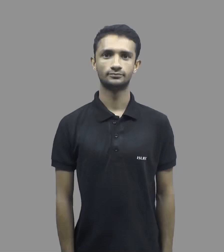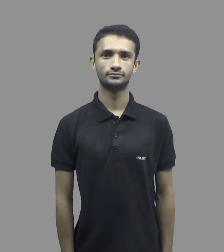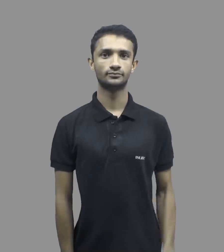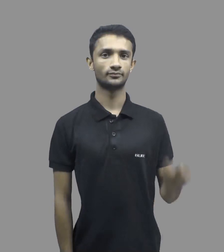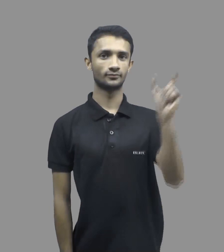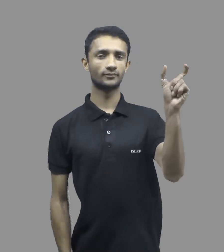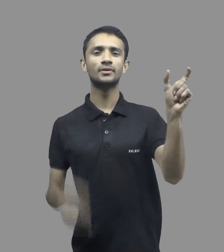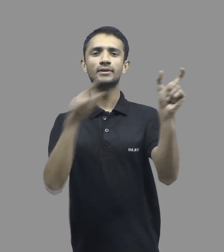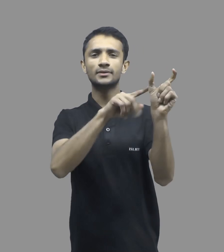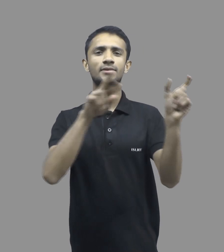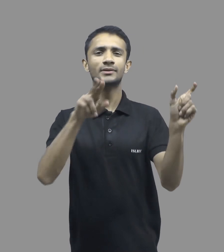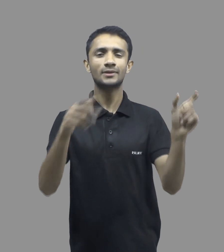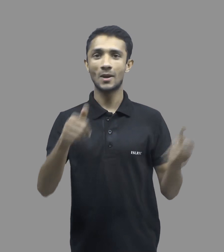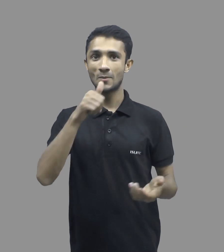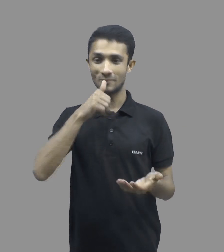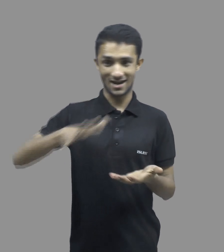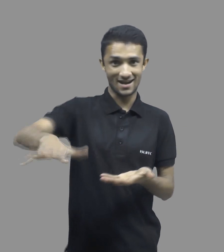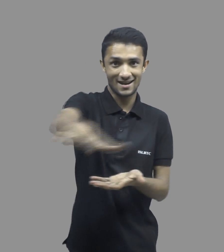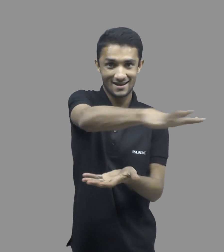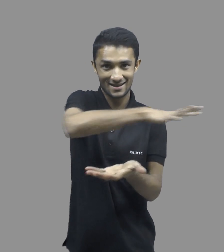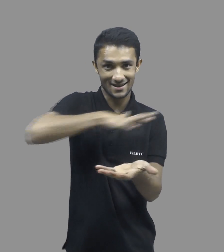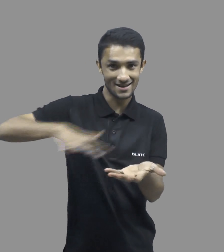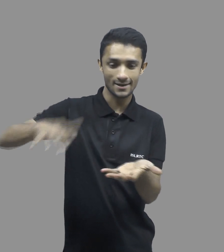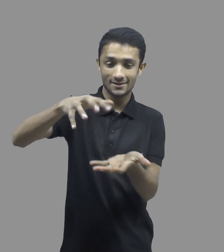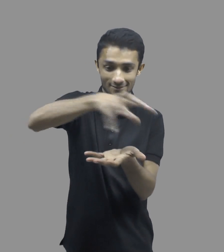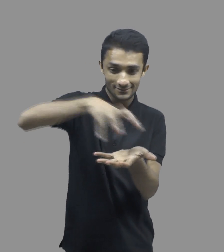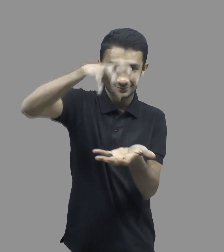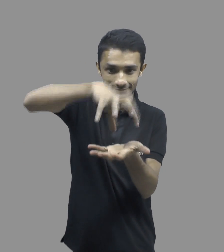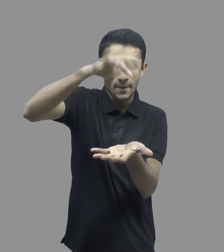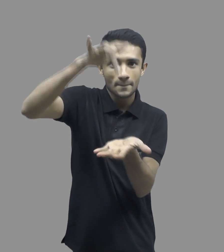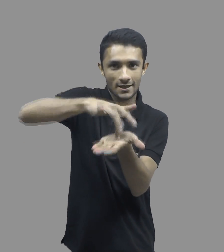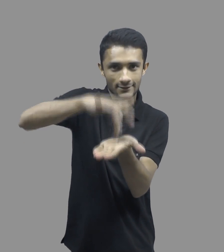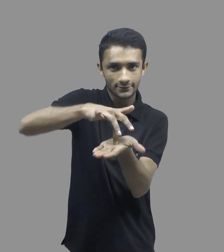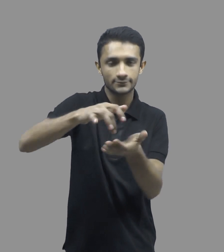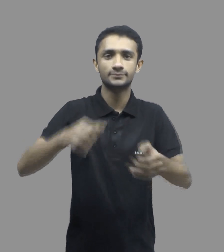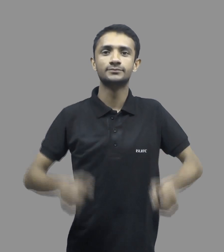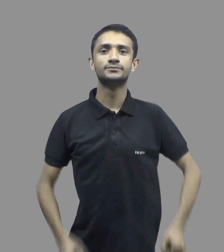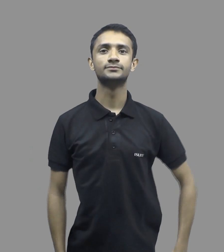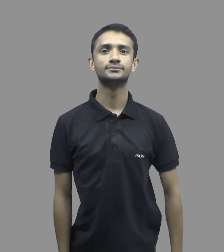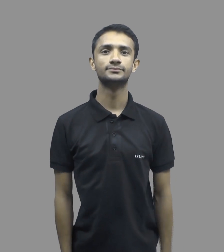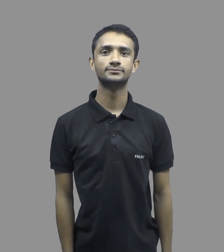Island